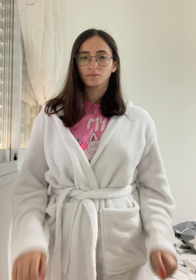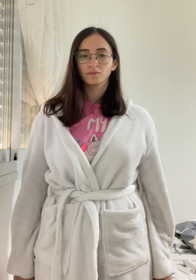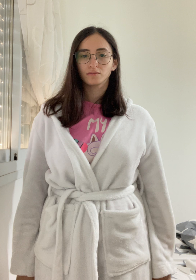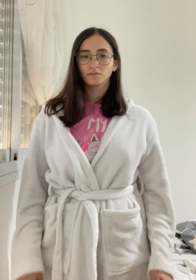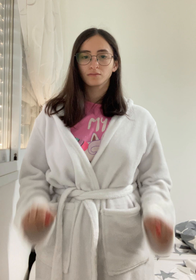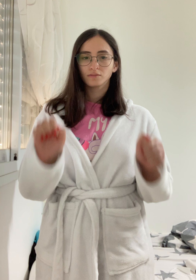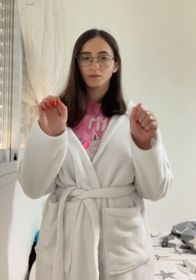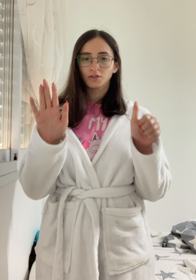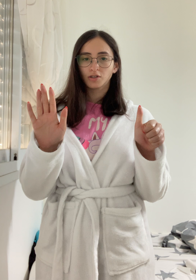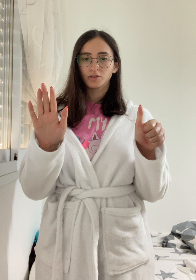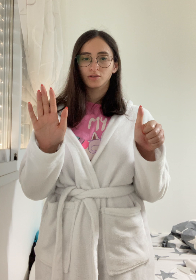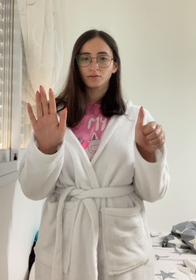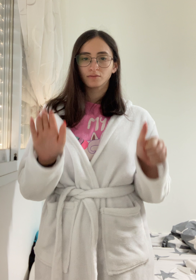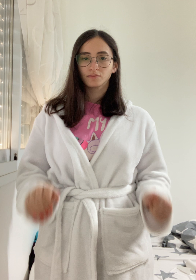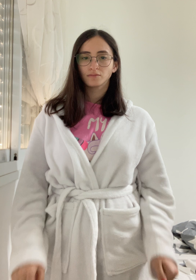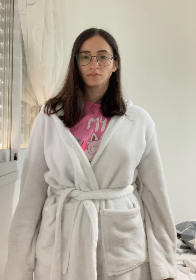שש